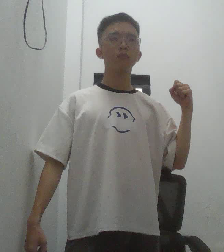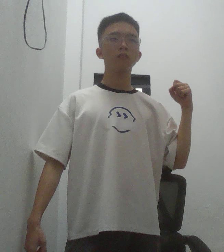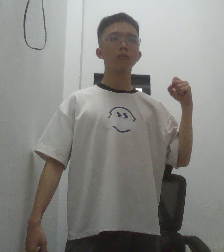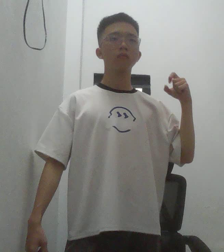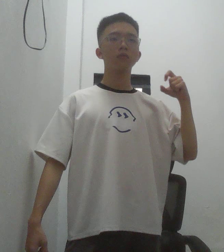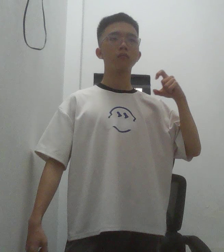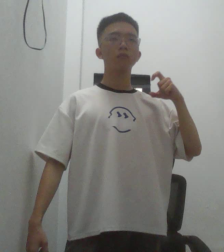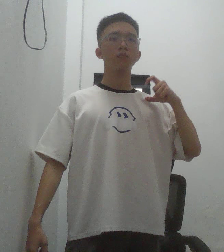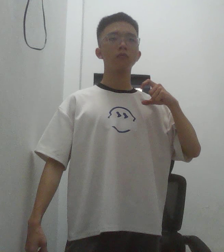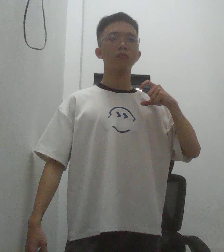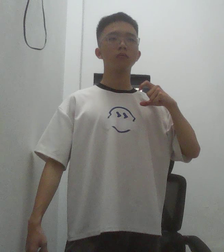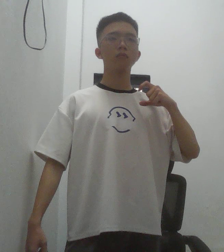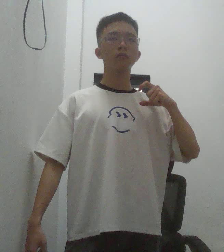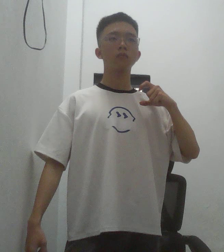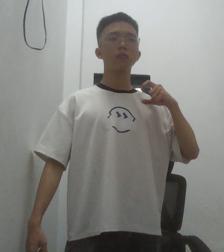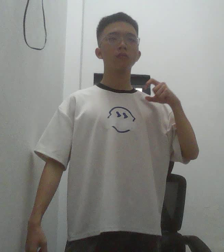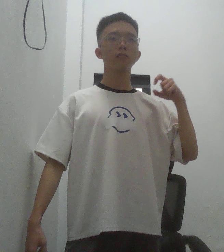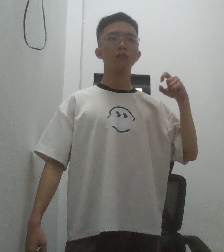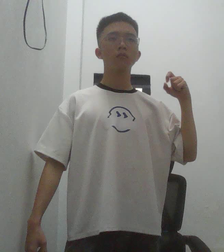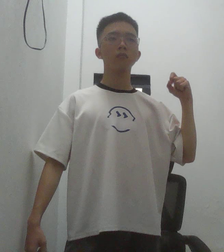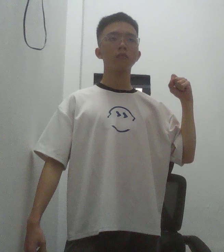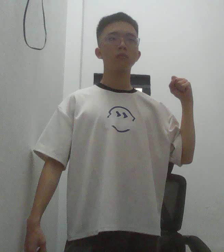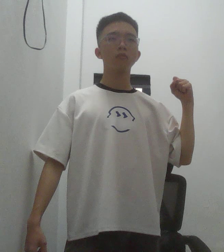giau co